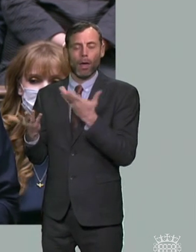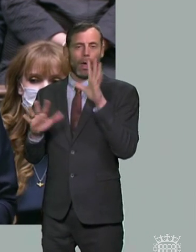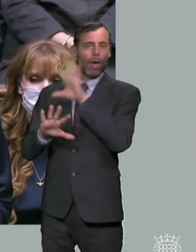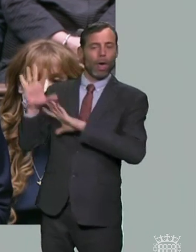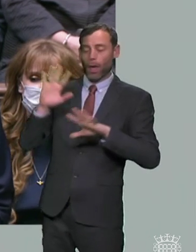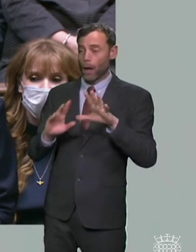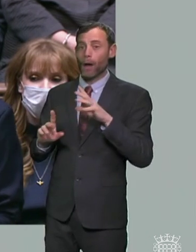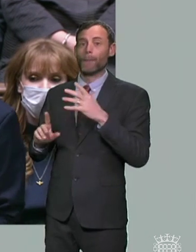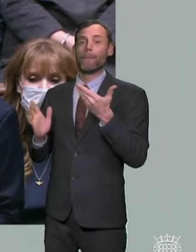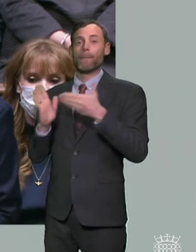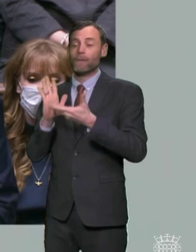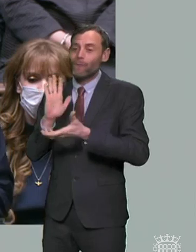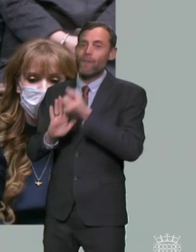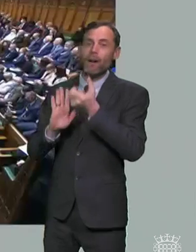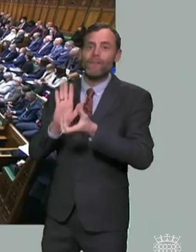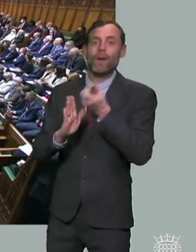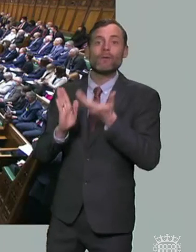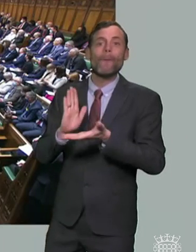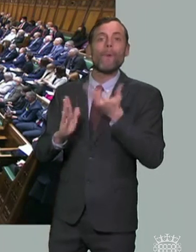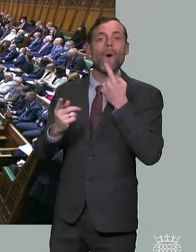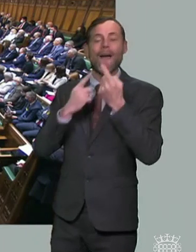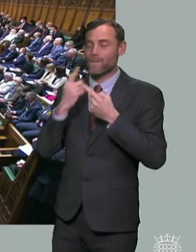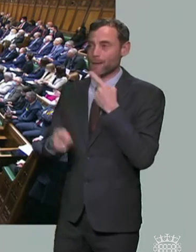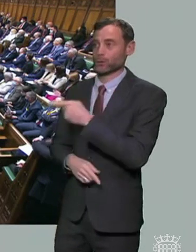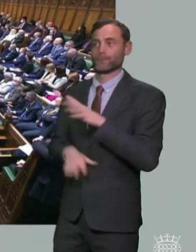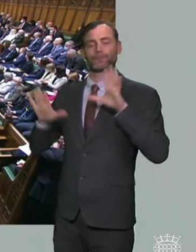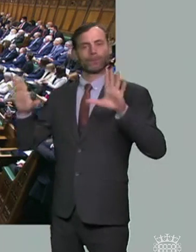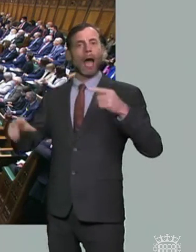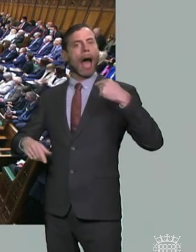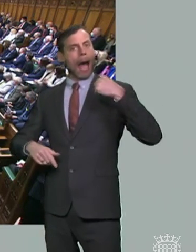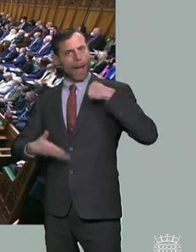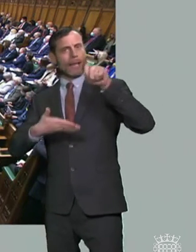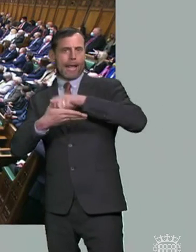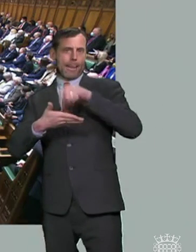I have been elected to the Chair.